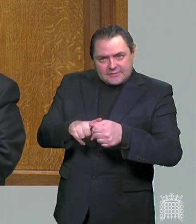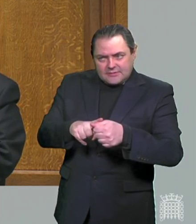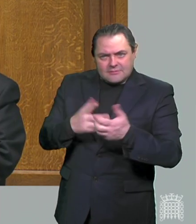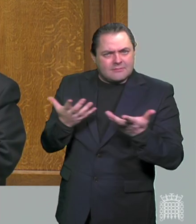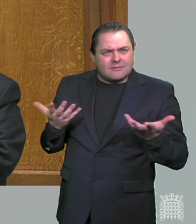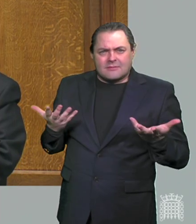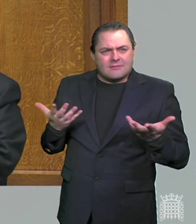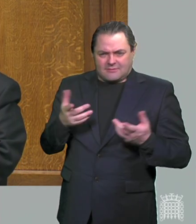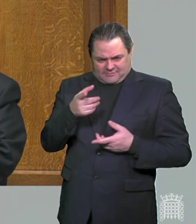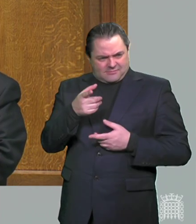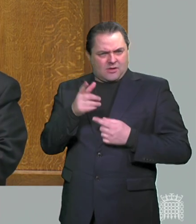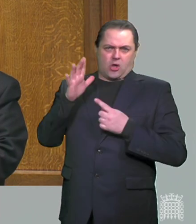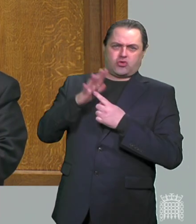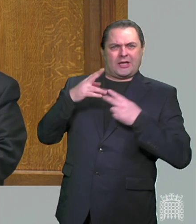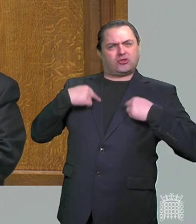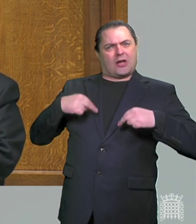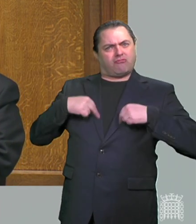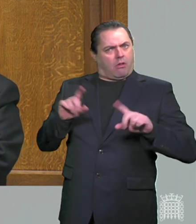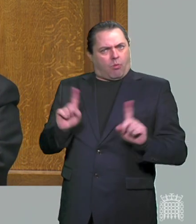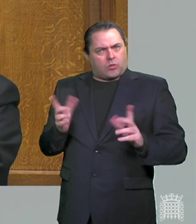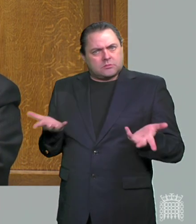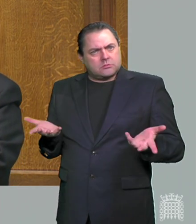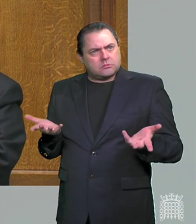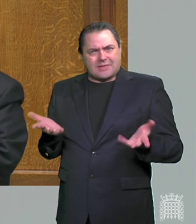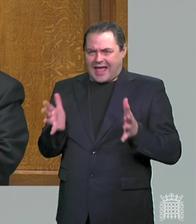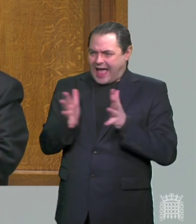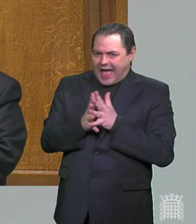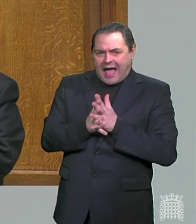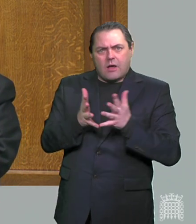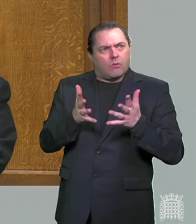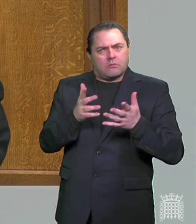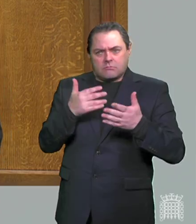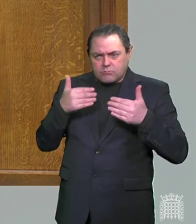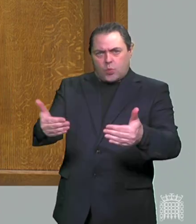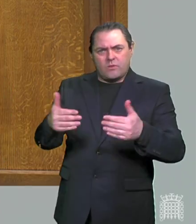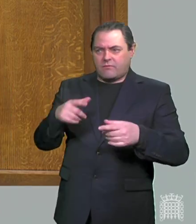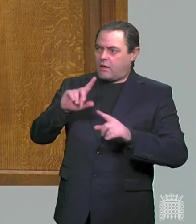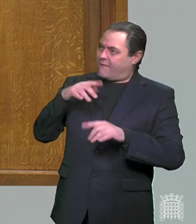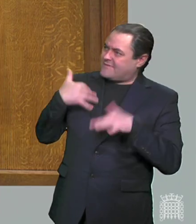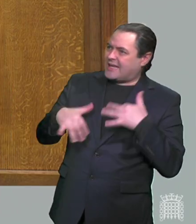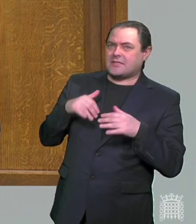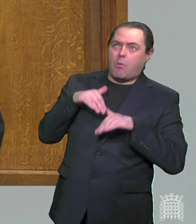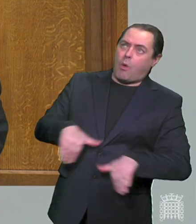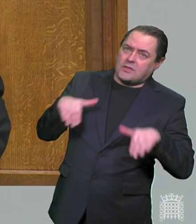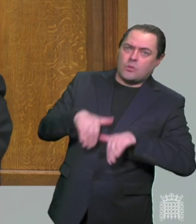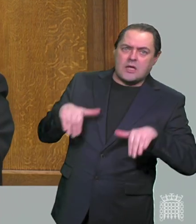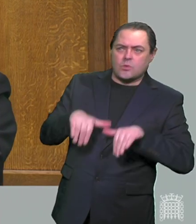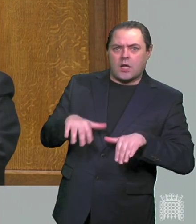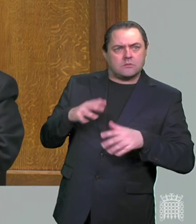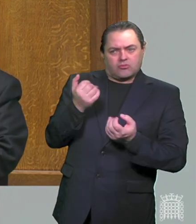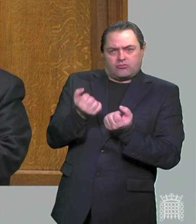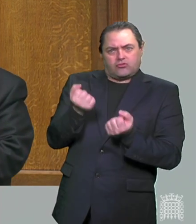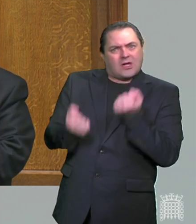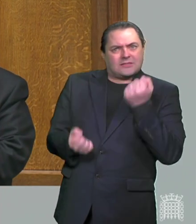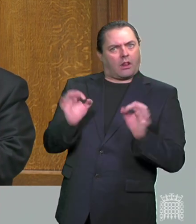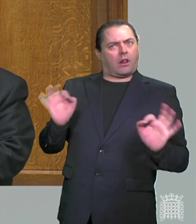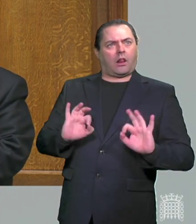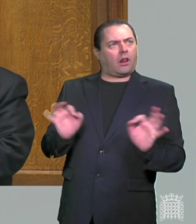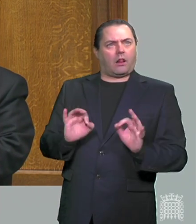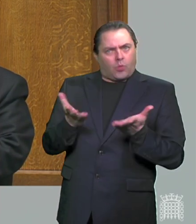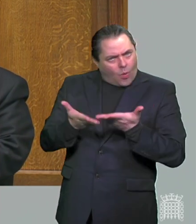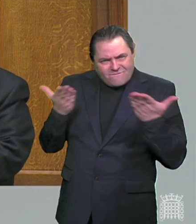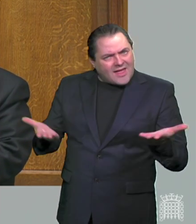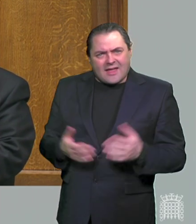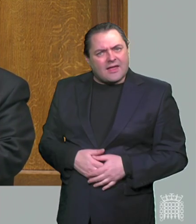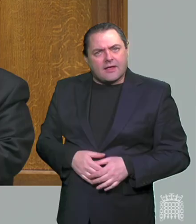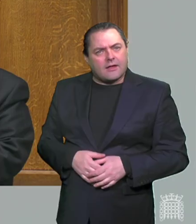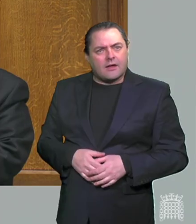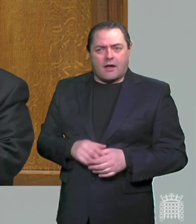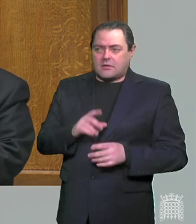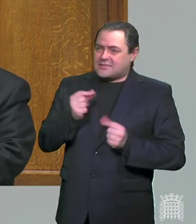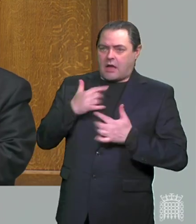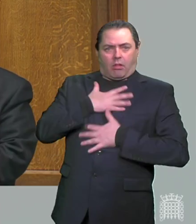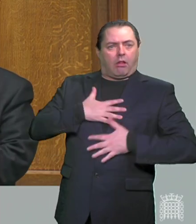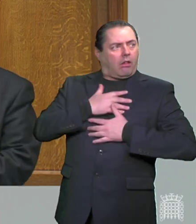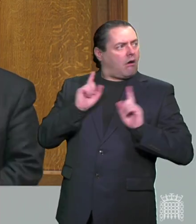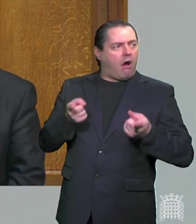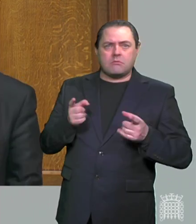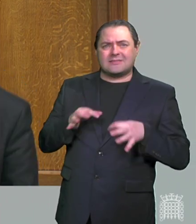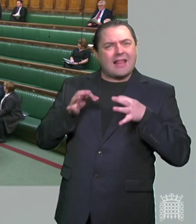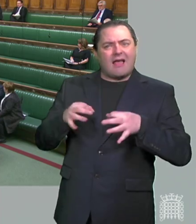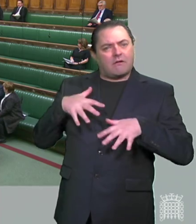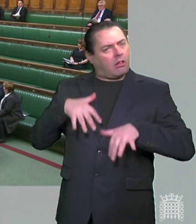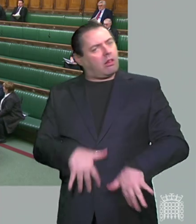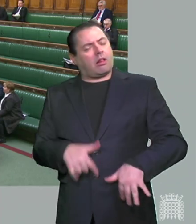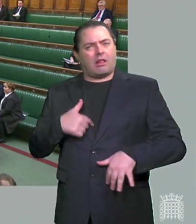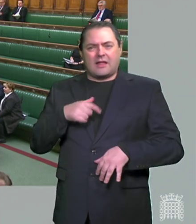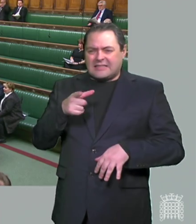What does the Attorney General have to say to the victims of those crimes, whose lives have been put on hold for years while waiting for their cases to be brought to justice, and to those who cannot cope with any more delay, even if that means allowing their cases to collapse?